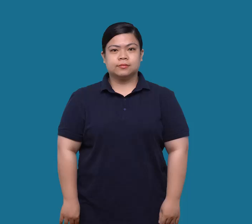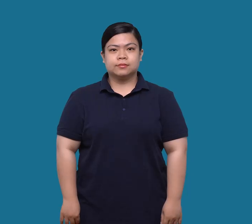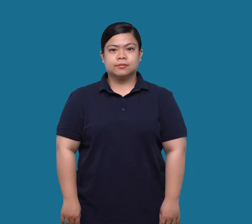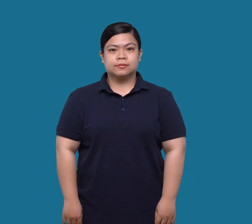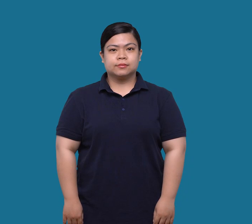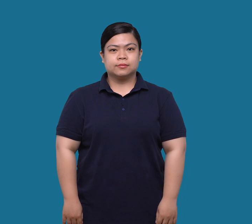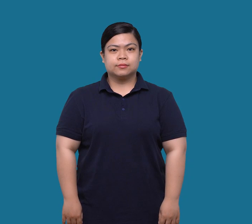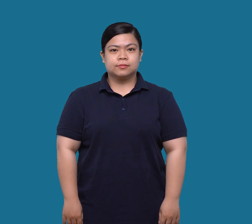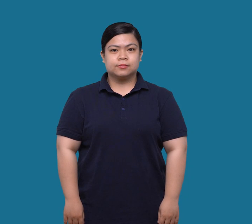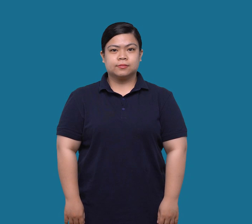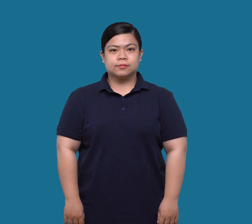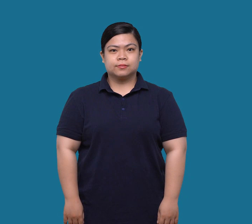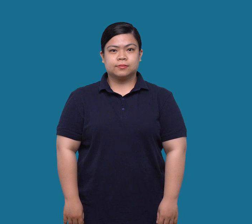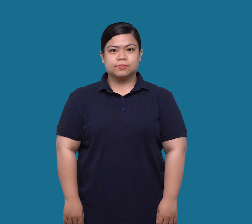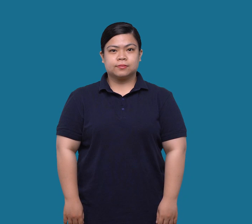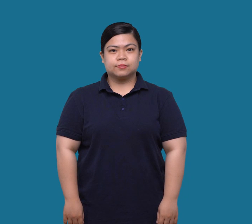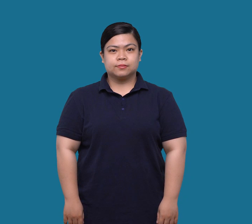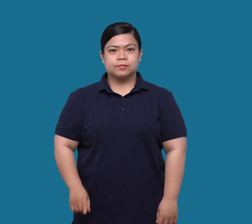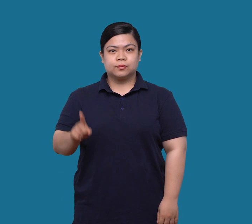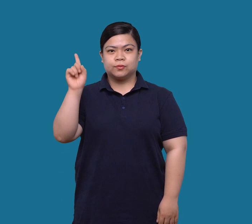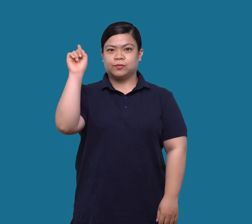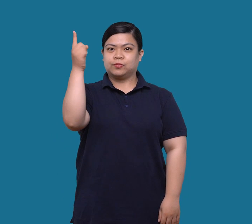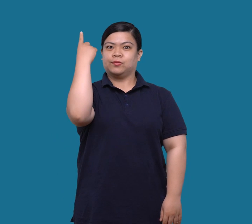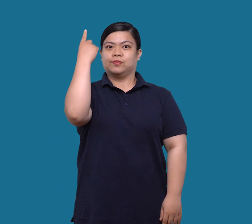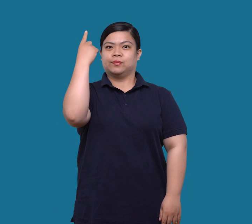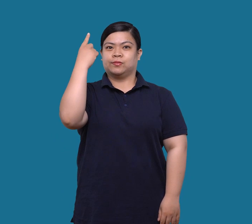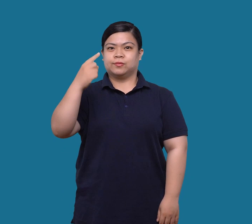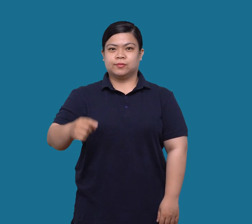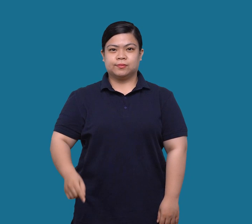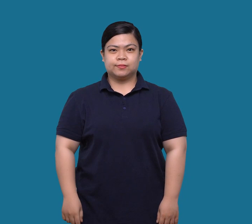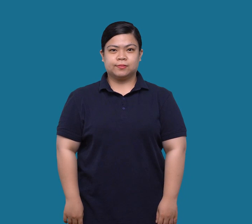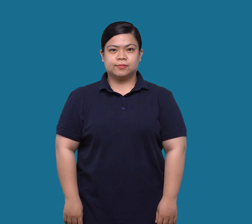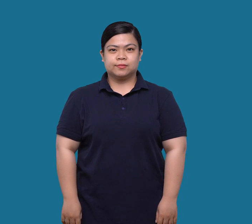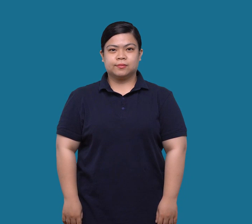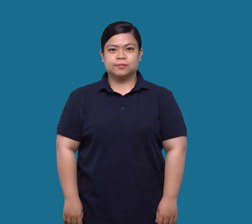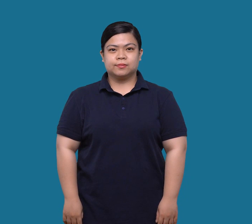duy nhất